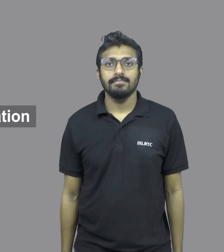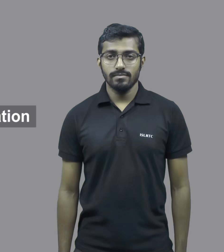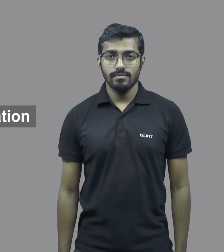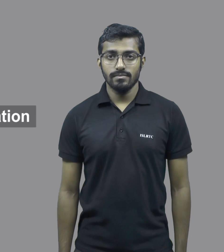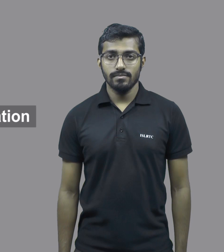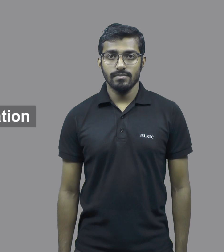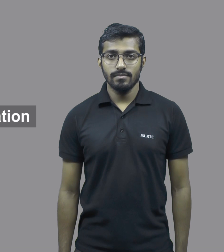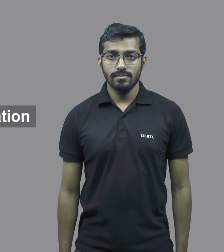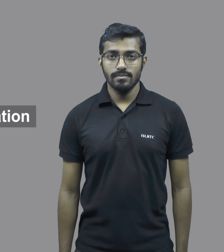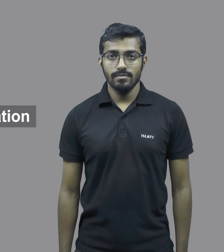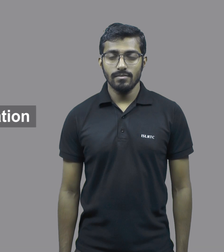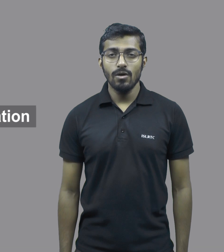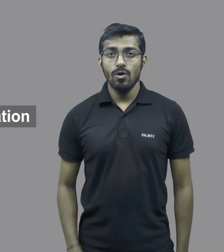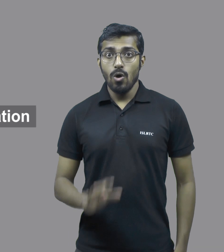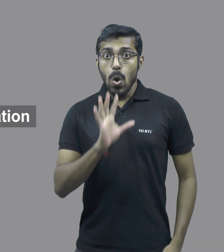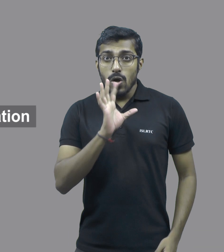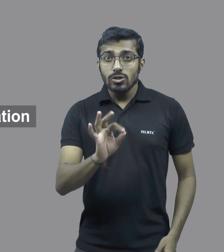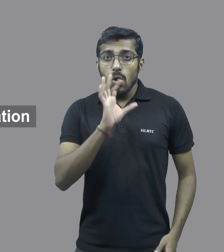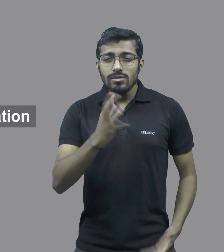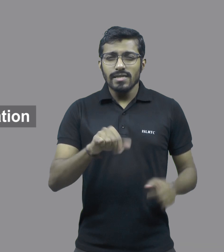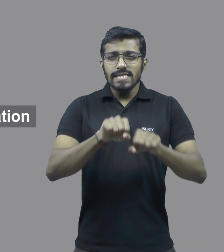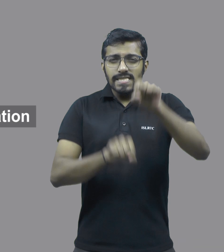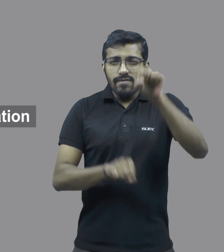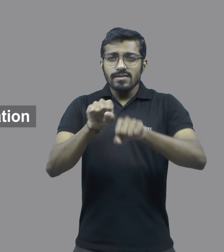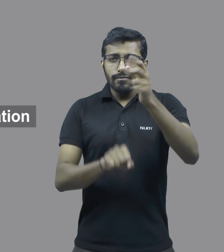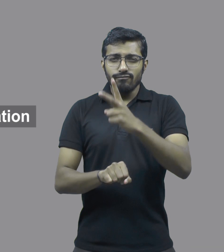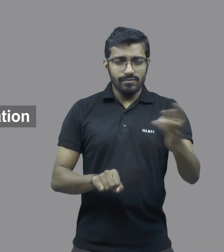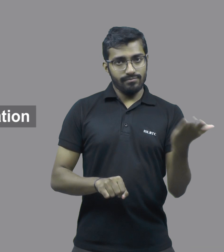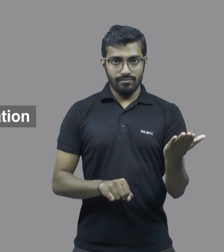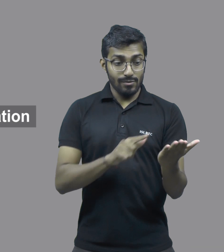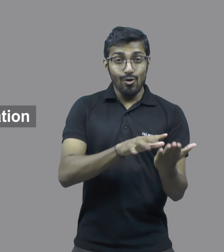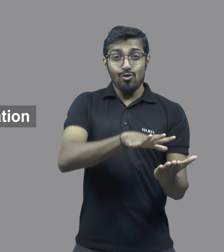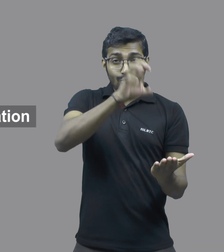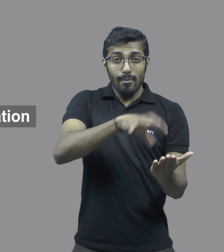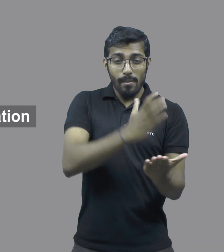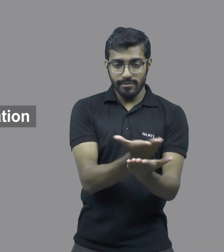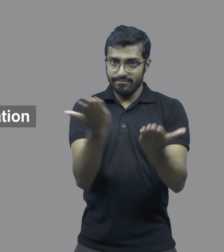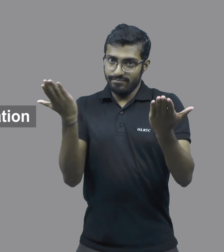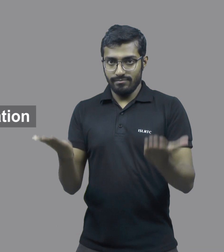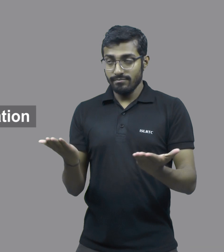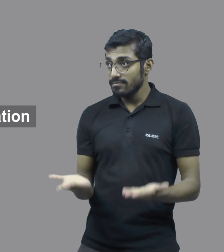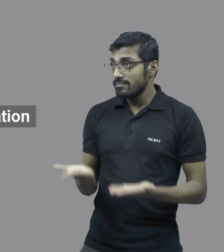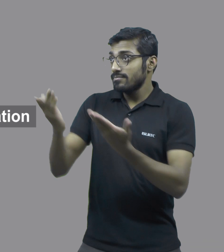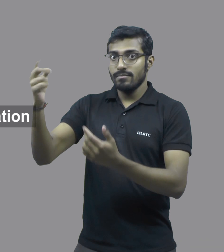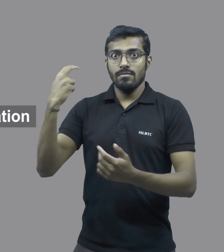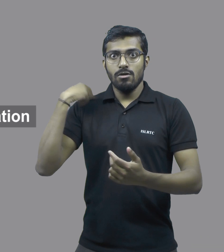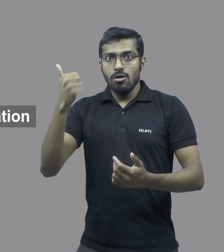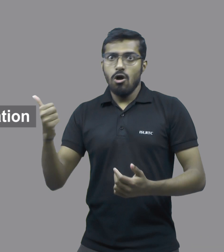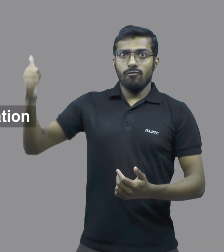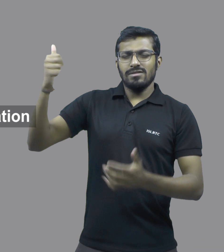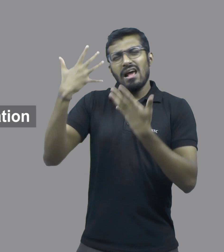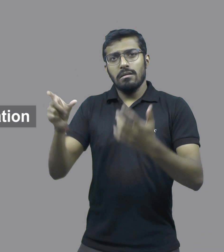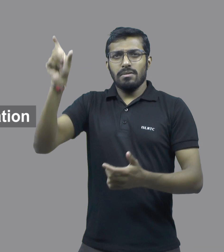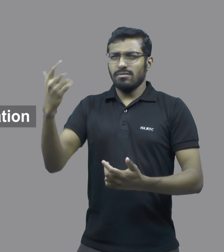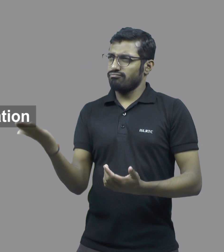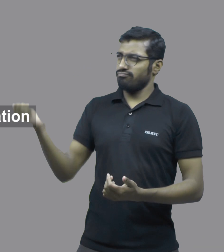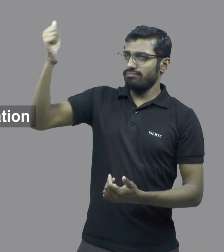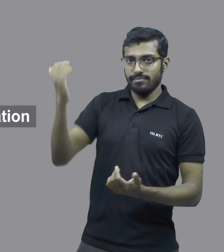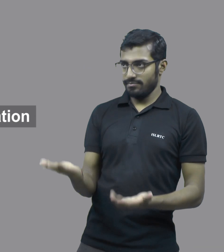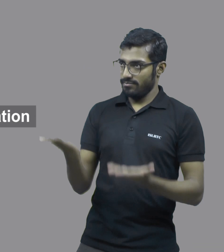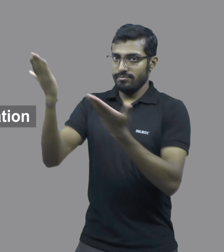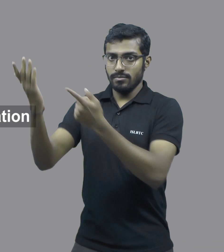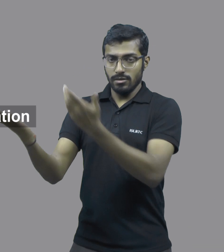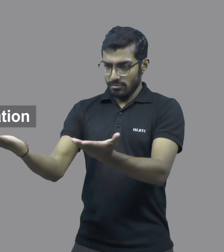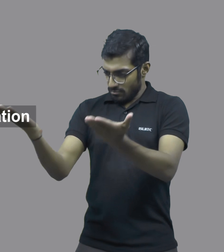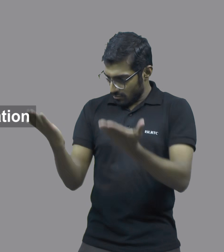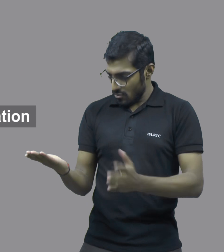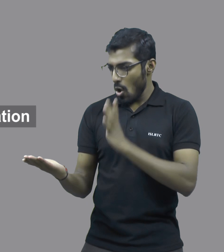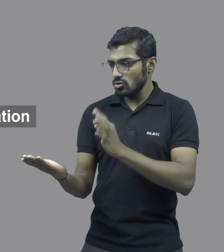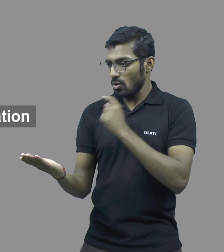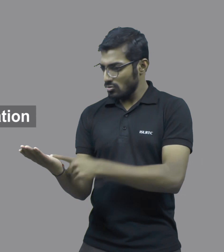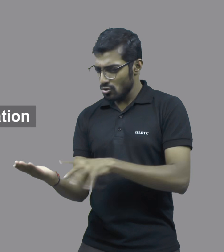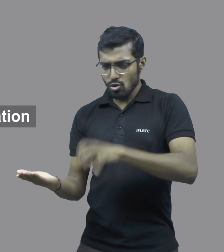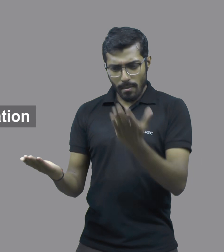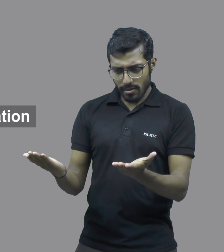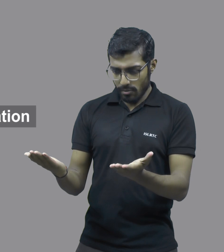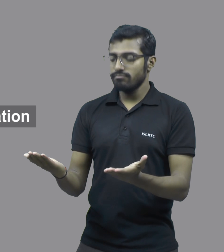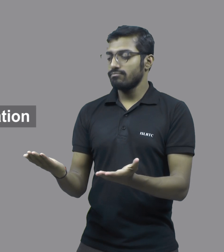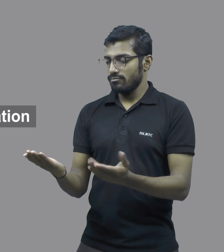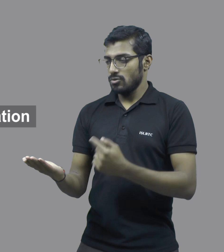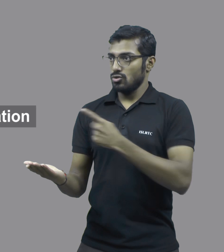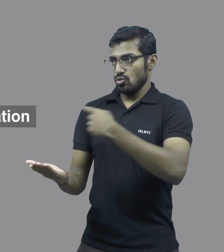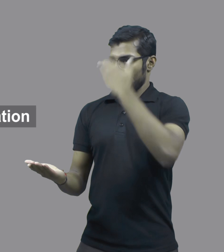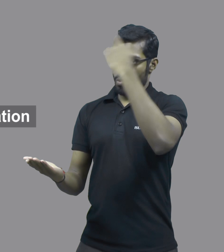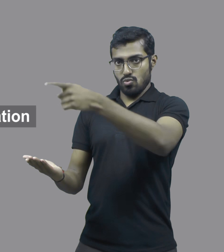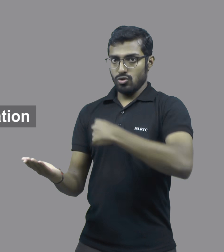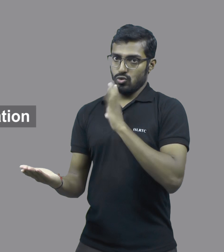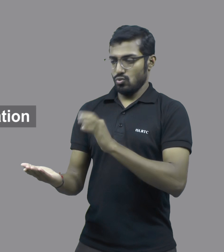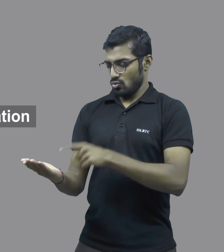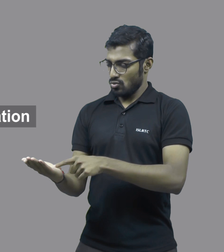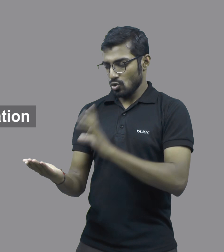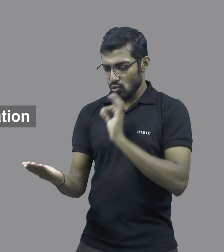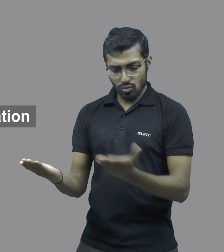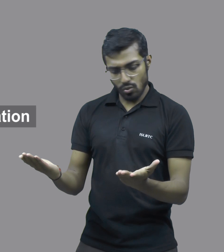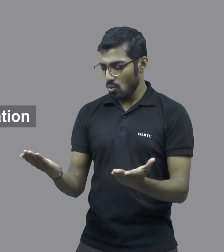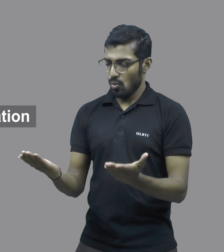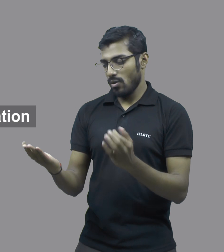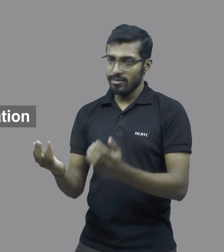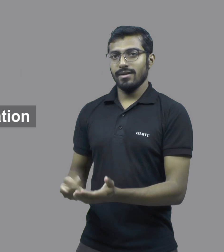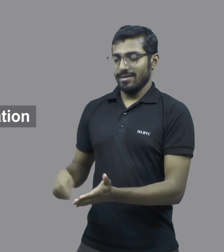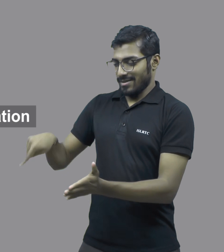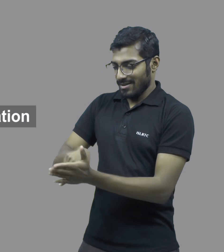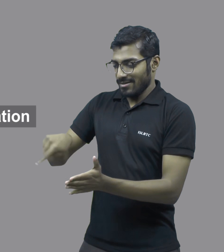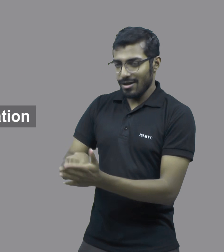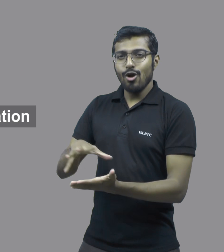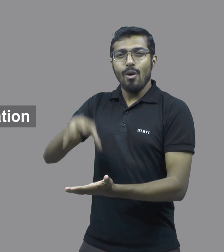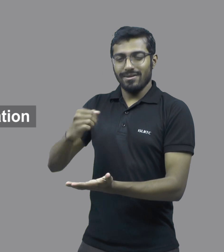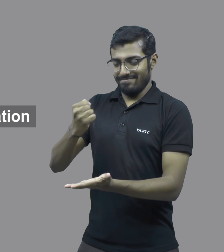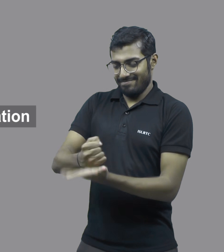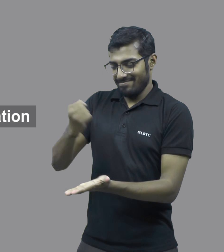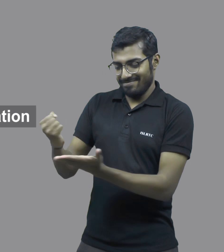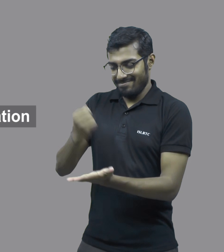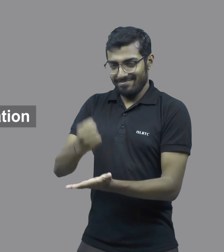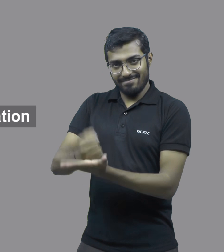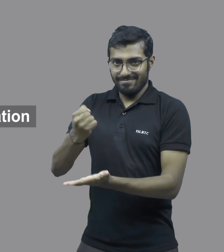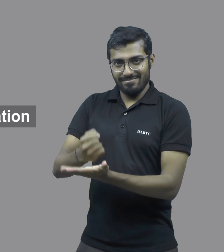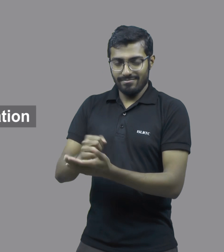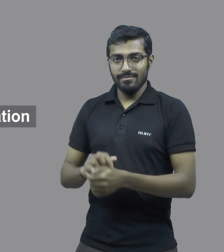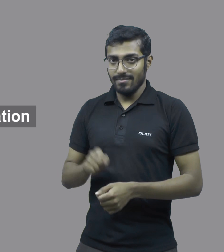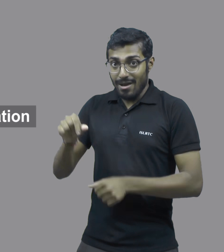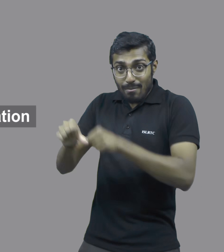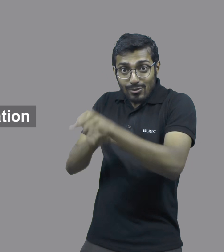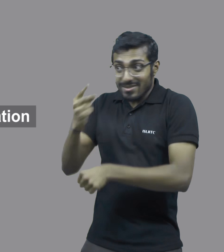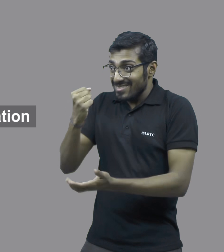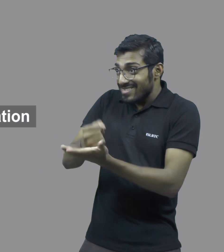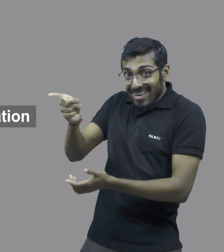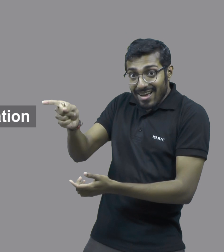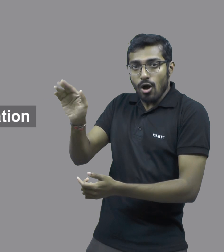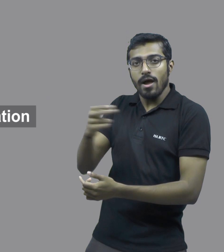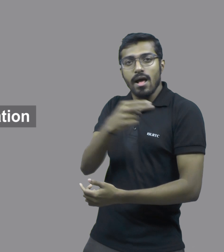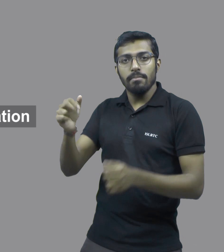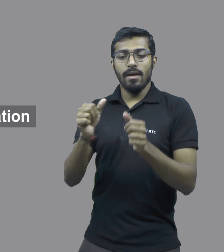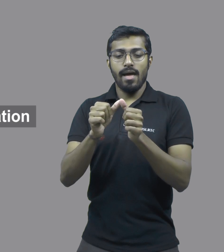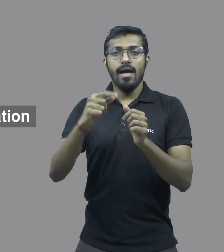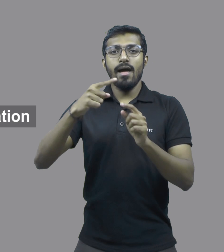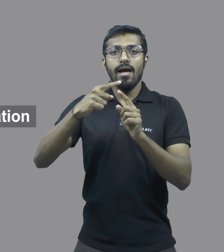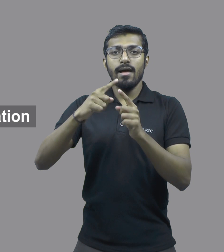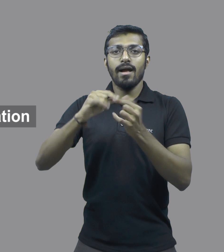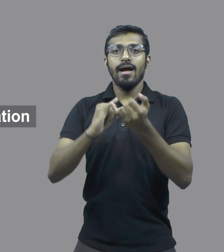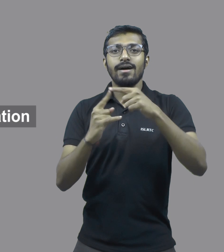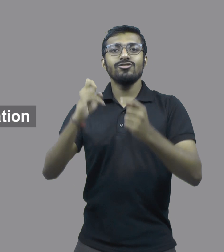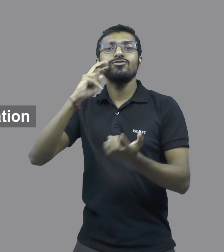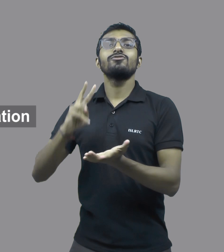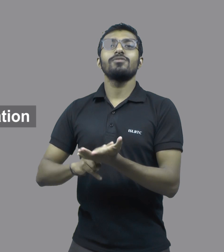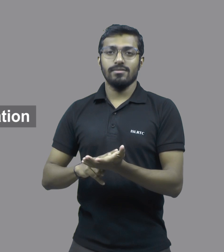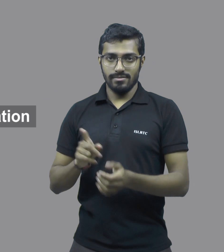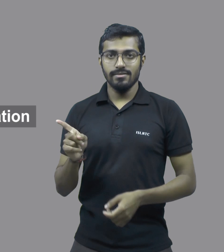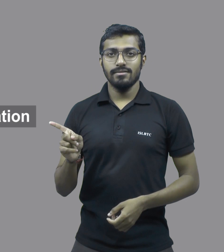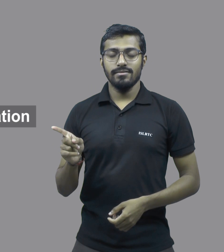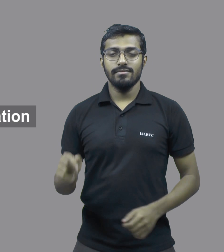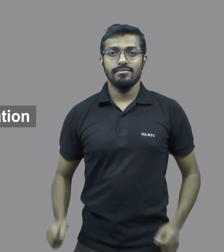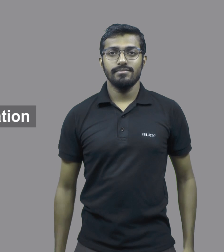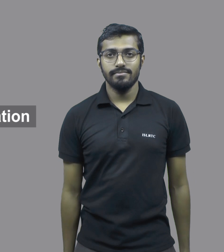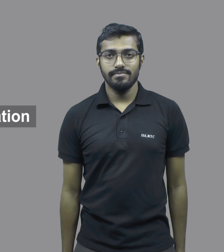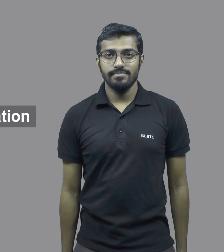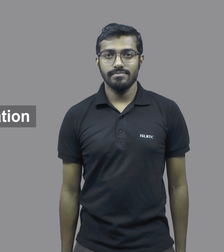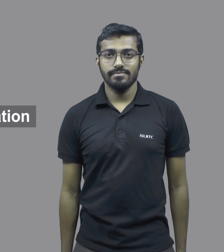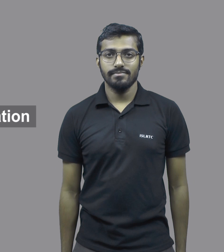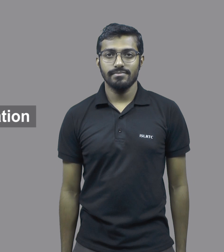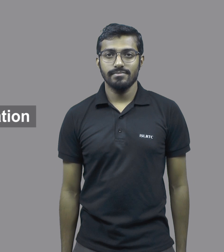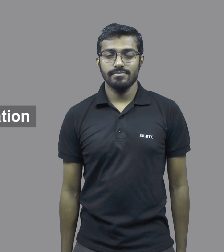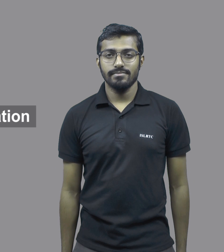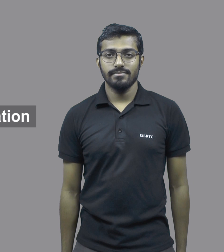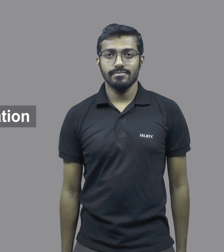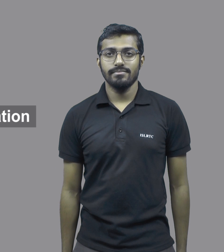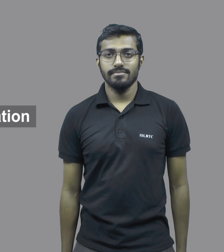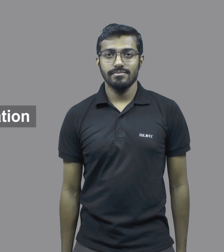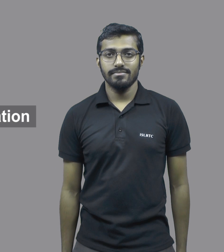Attest & Attestation